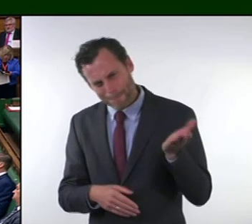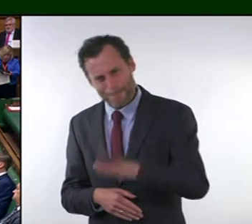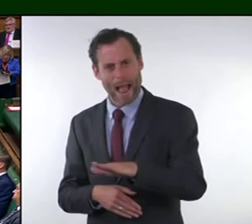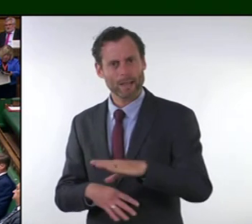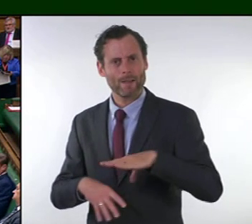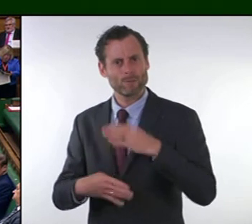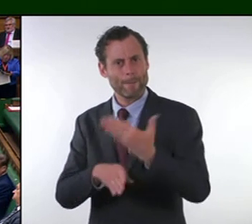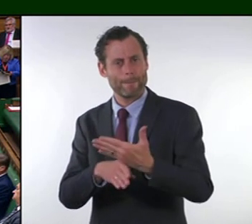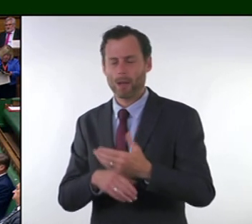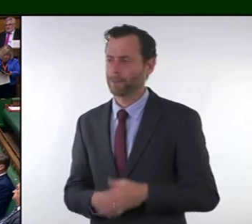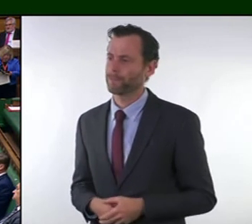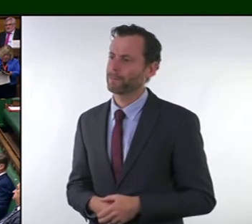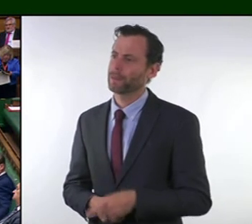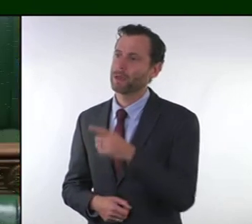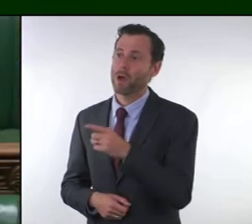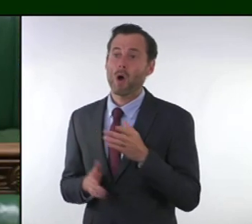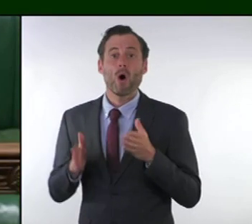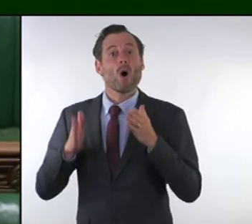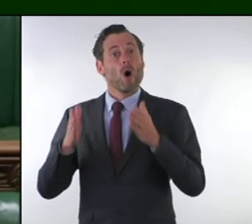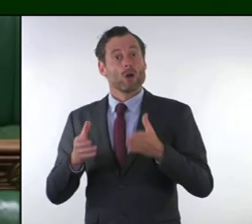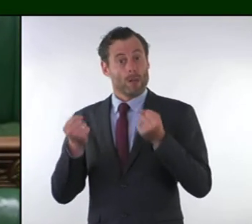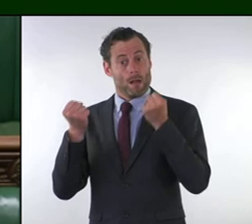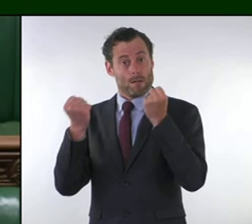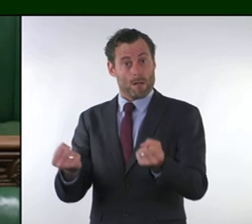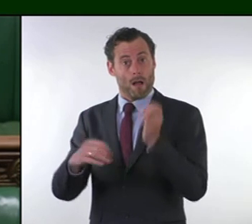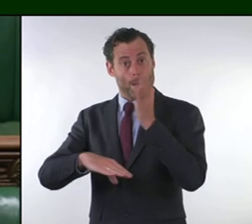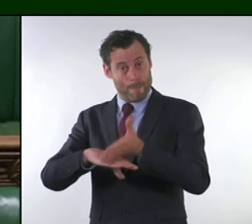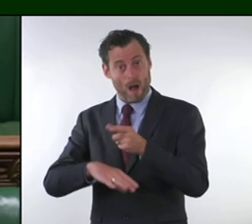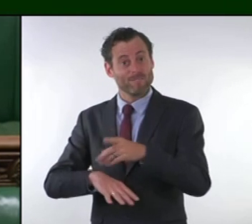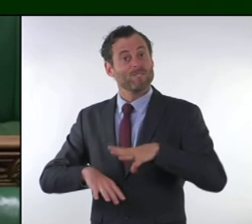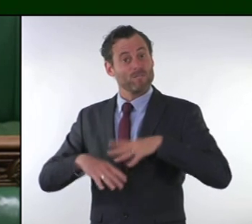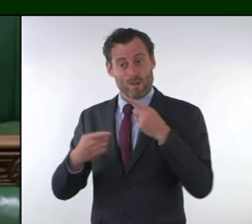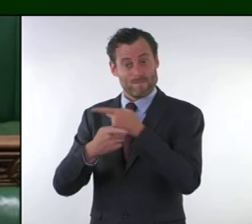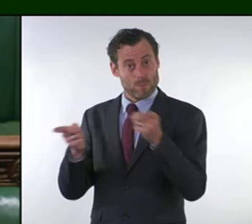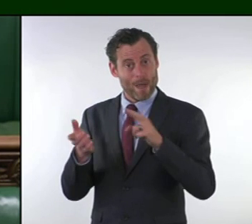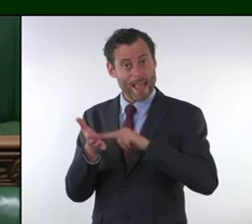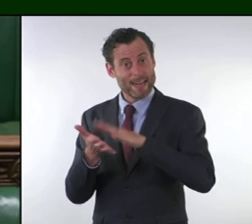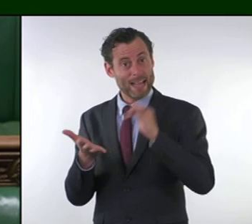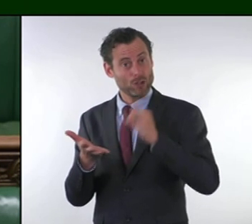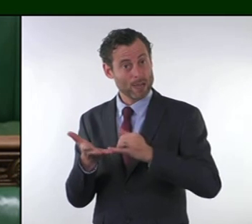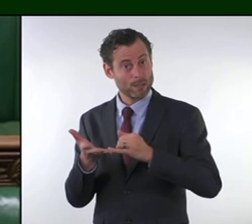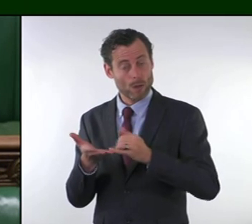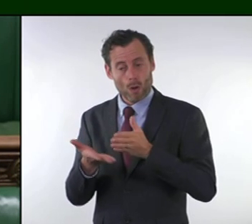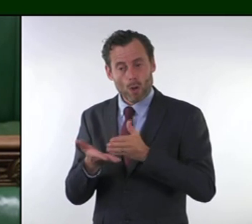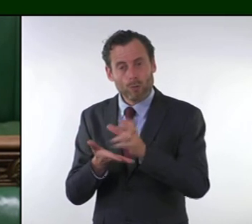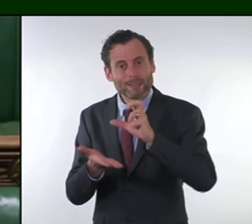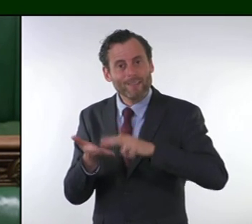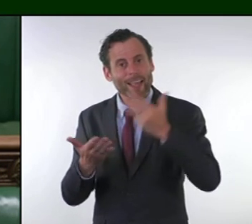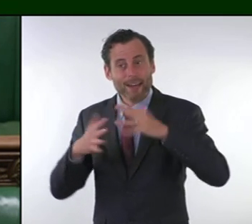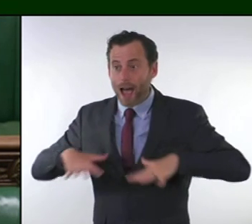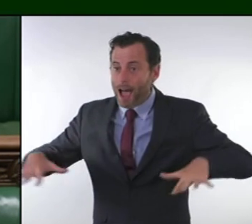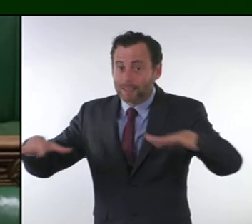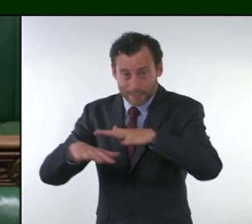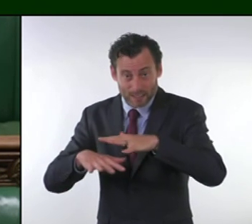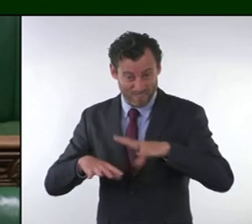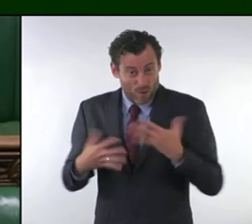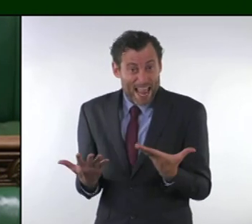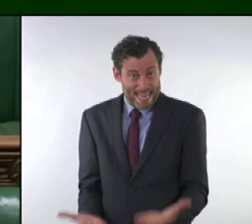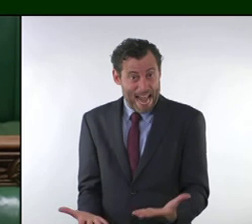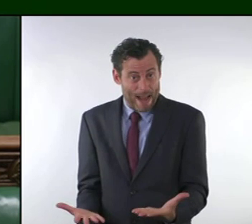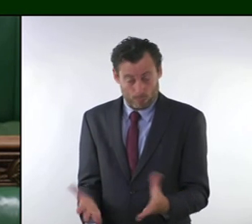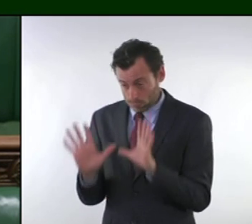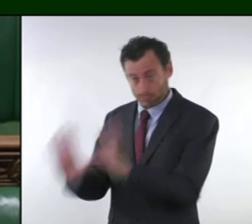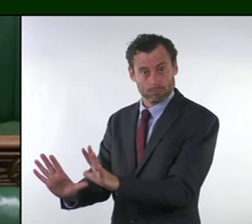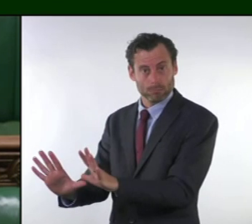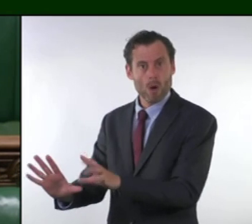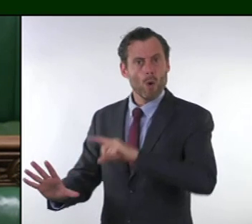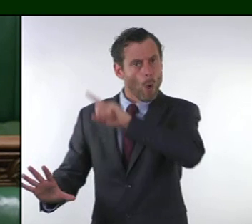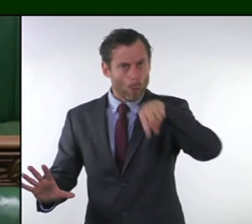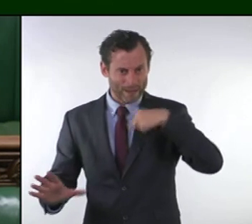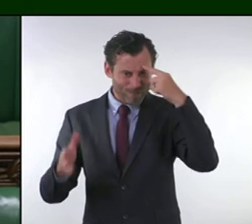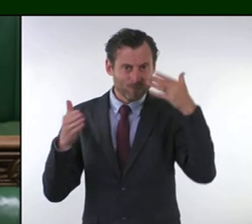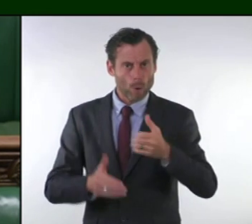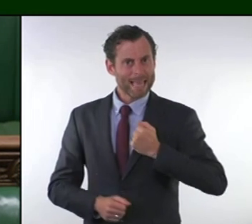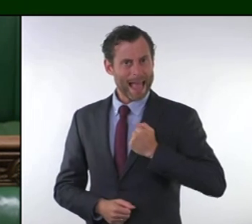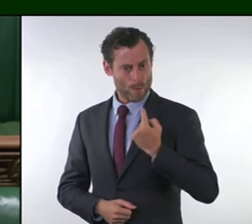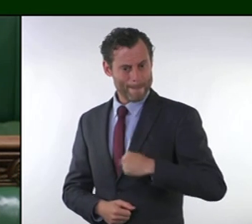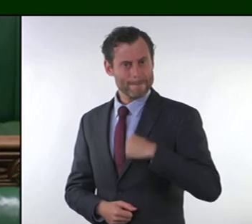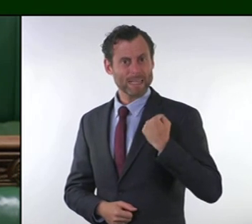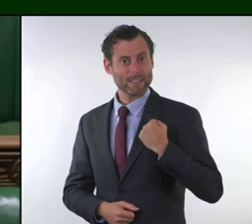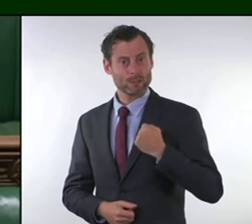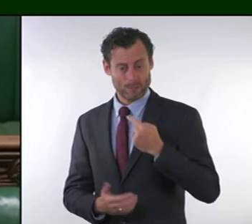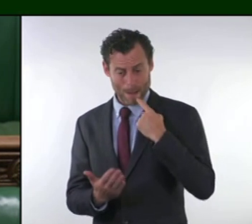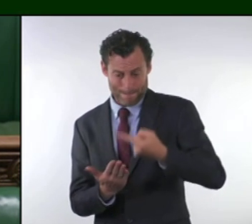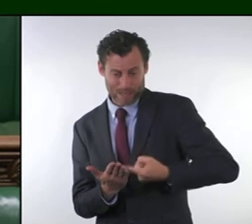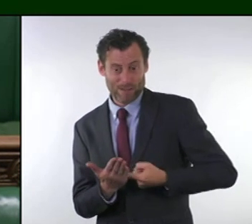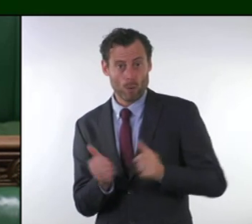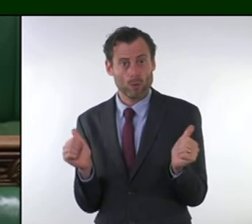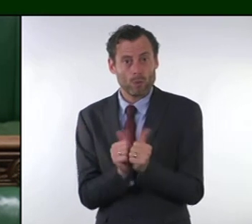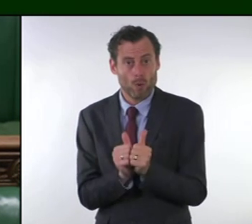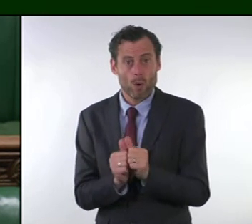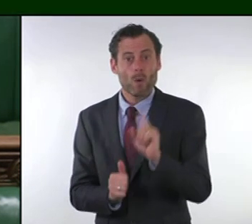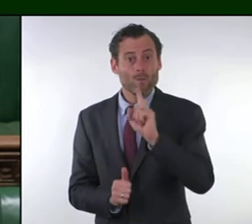The hospital car parks are free for NHS staff for this pandemic—they are free now—and we are going to get on with our manifesto commitment to make them free for patients who need them as well.